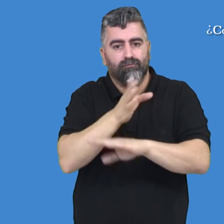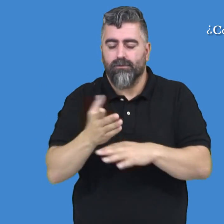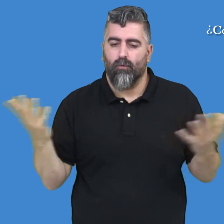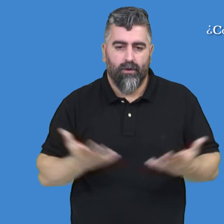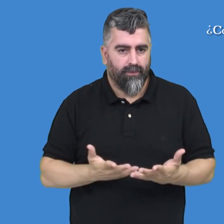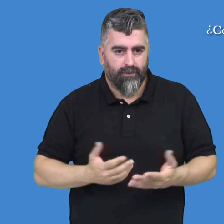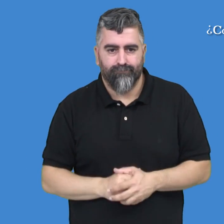urgente